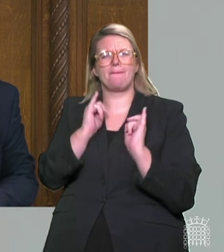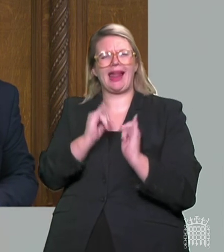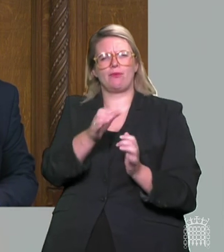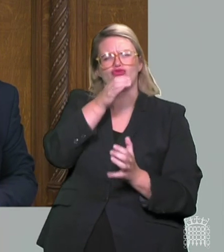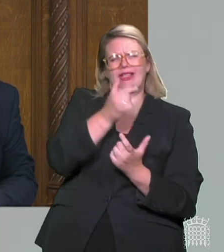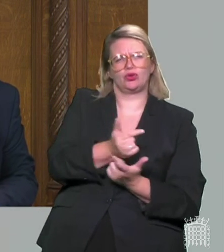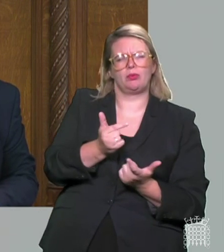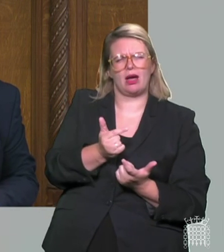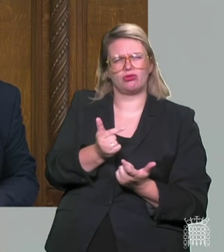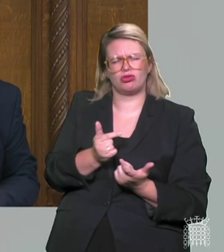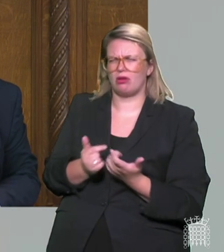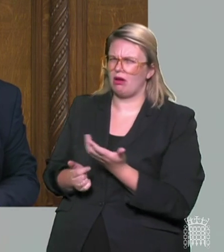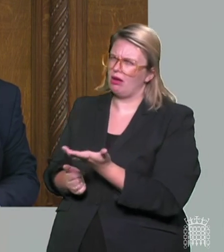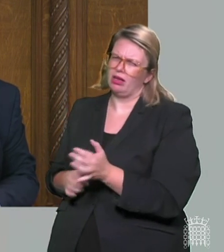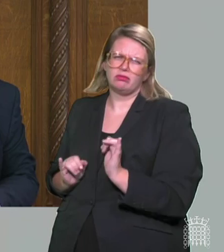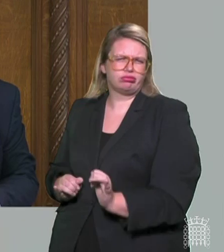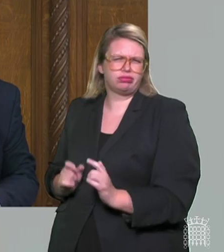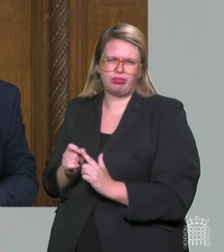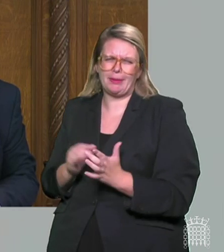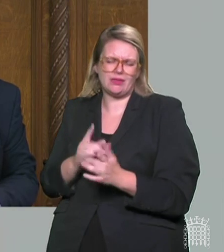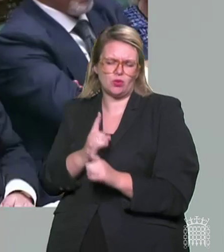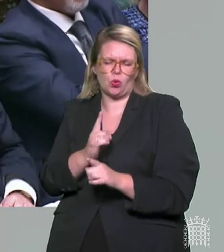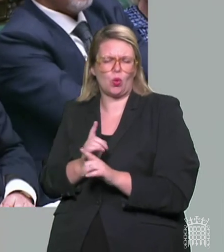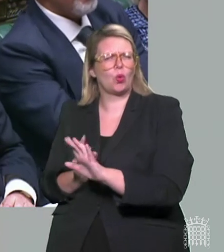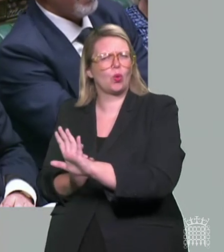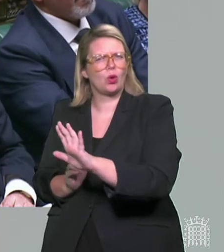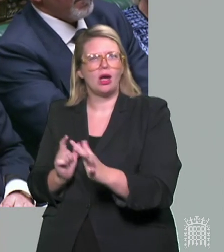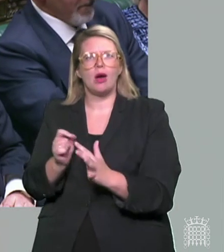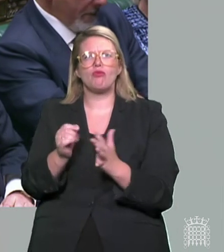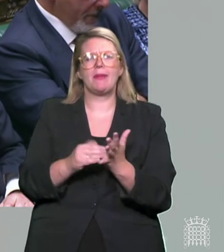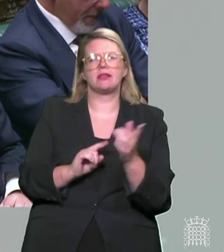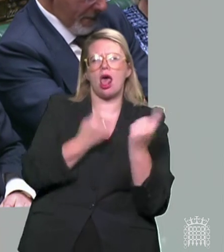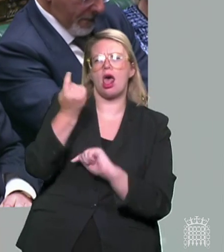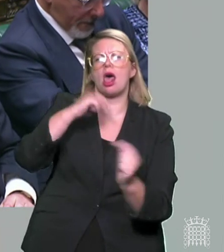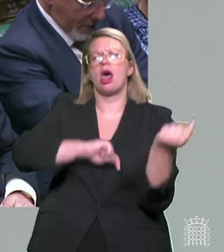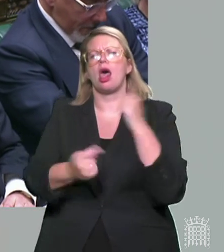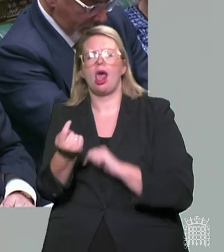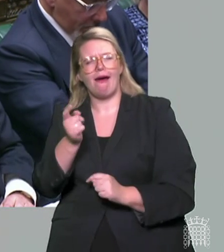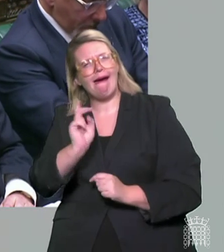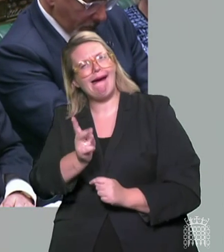Is this not another example of the Prime Minister constantly trying to deflect from the issue?